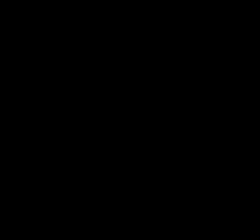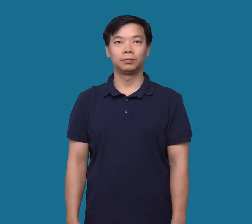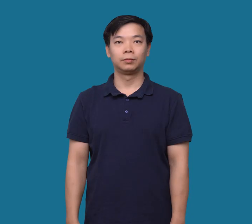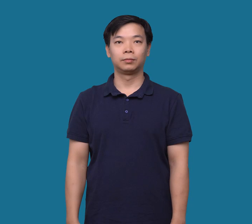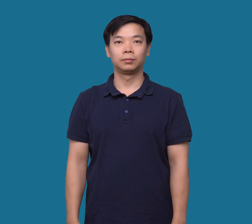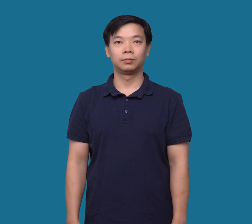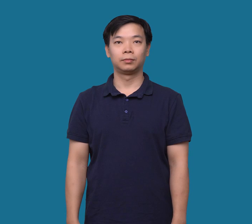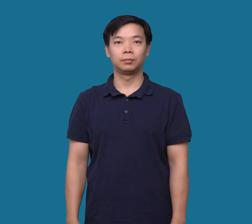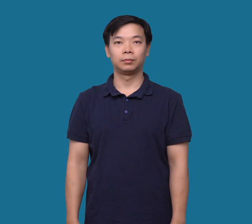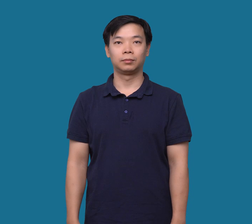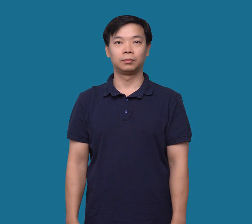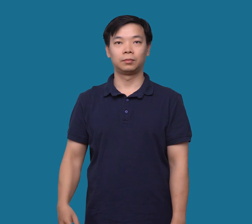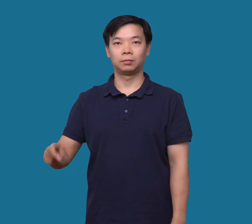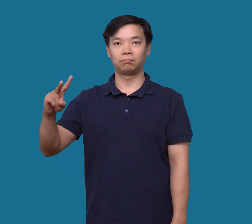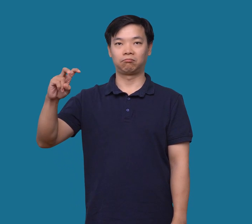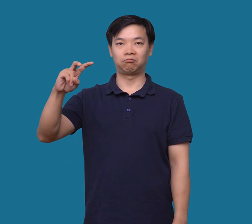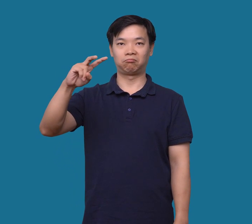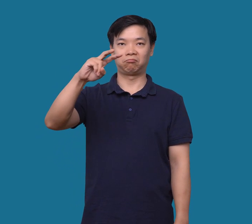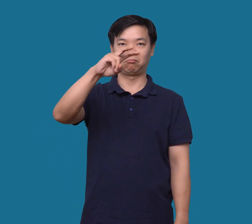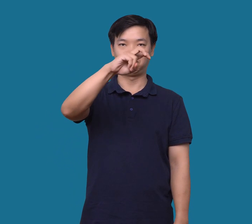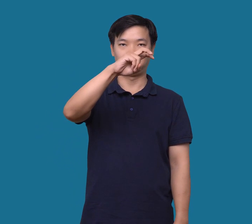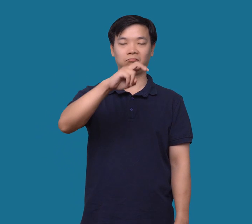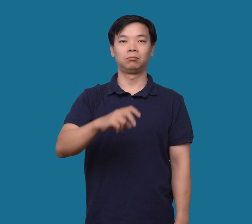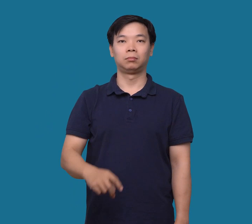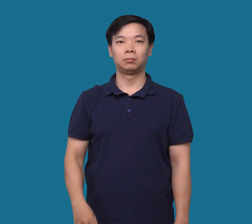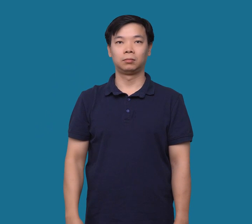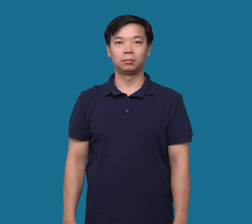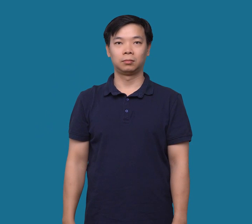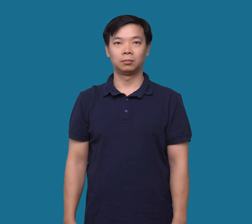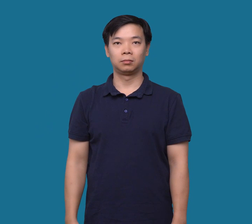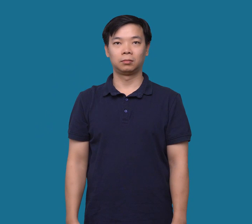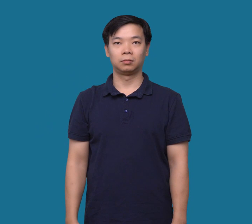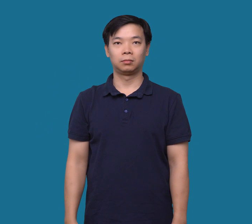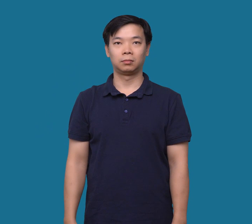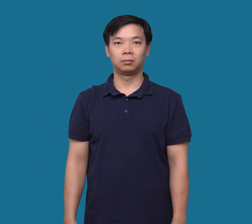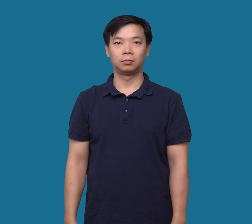vi khuẩn